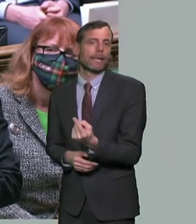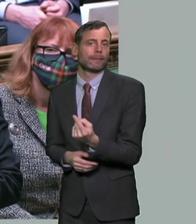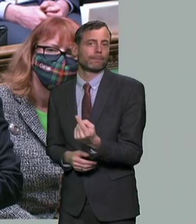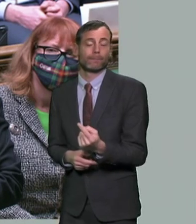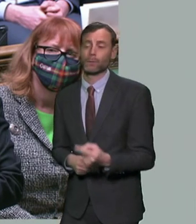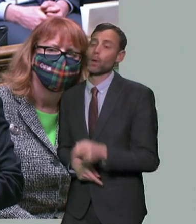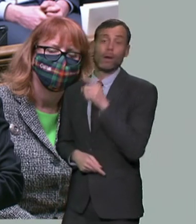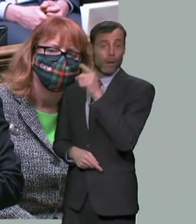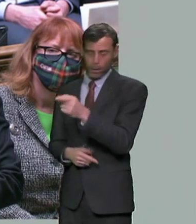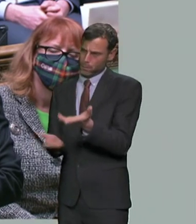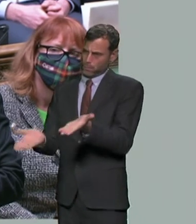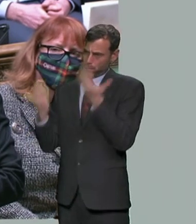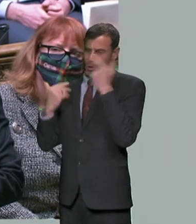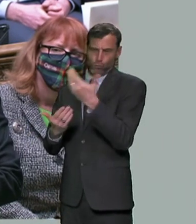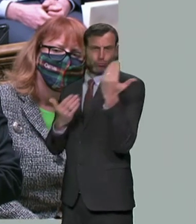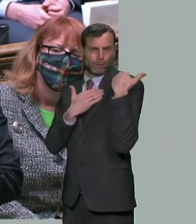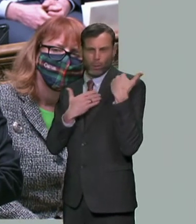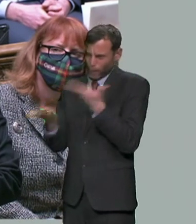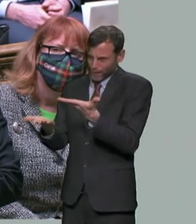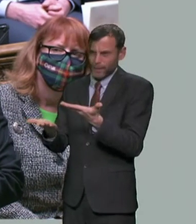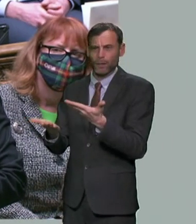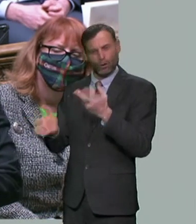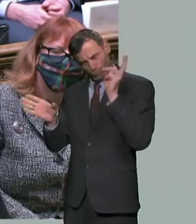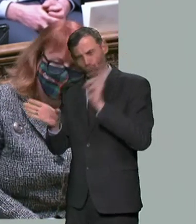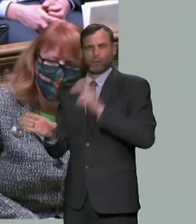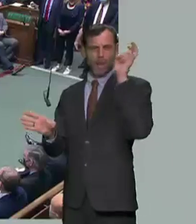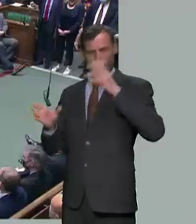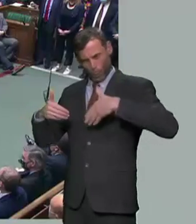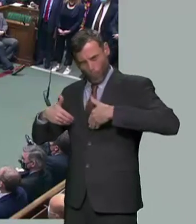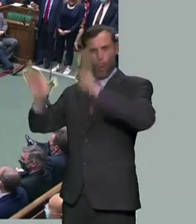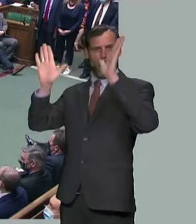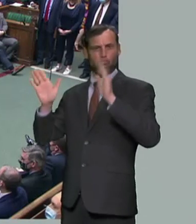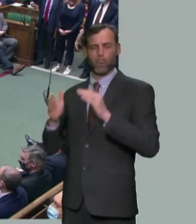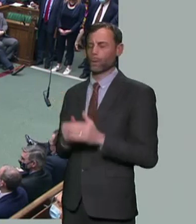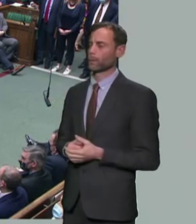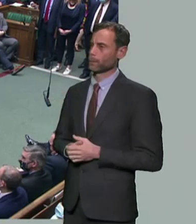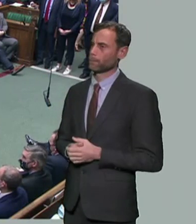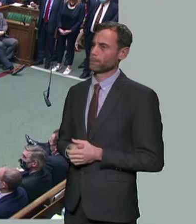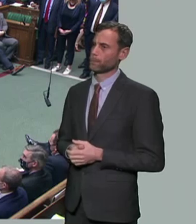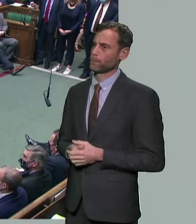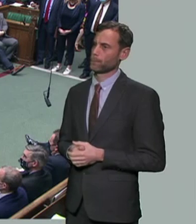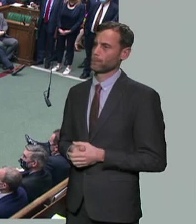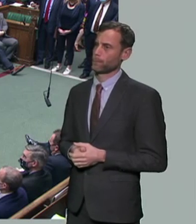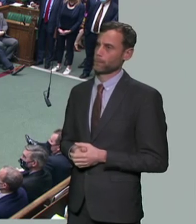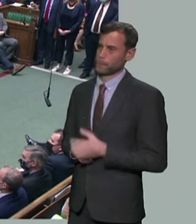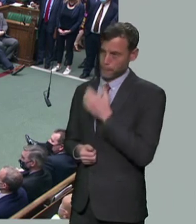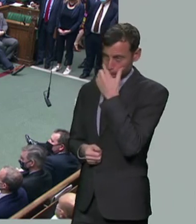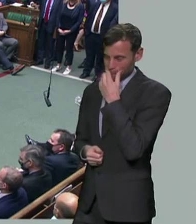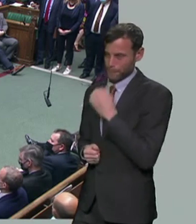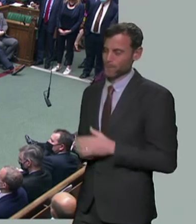Nobody believes him. Will the Prime Minister finally take responsibility and resign?